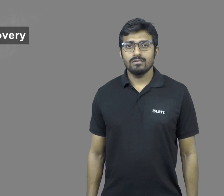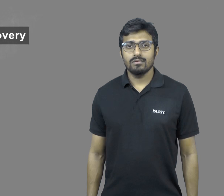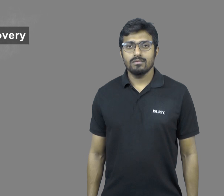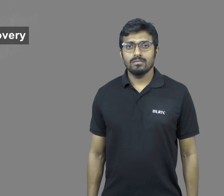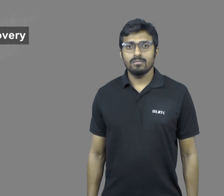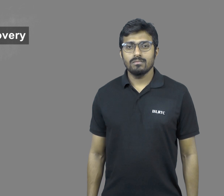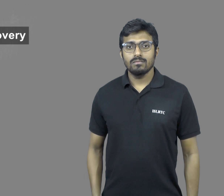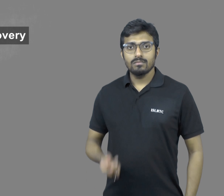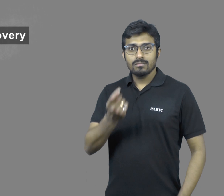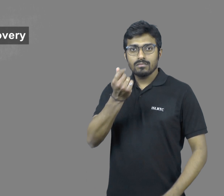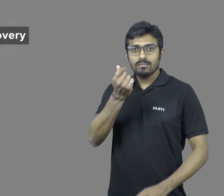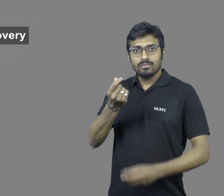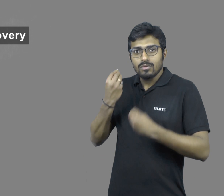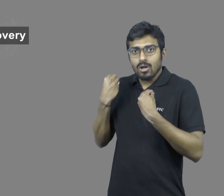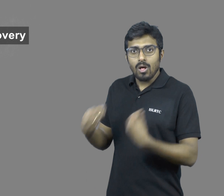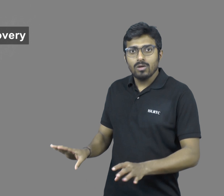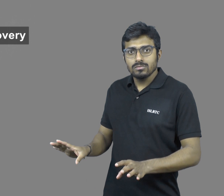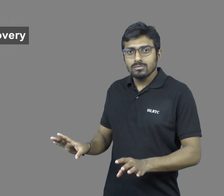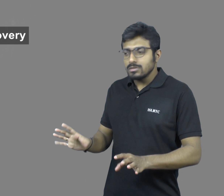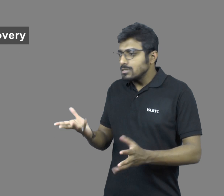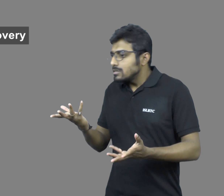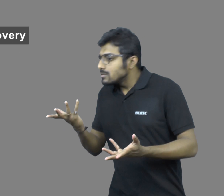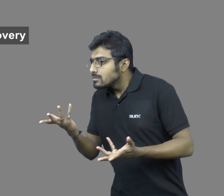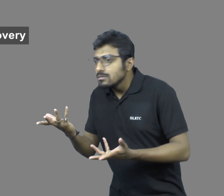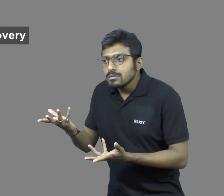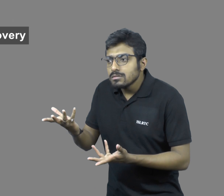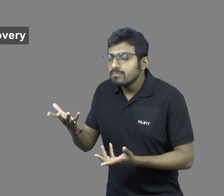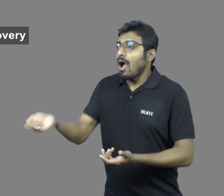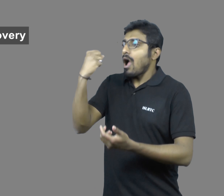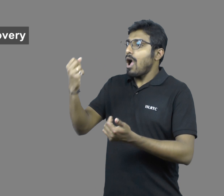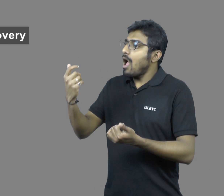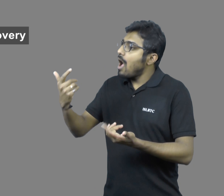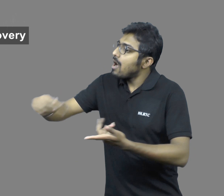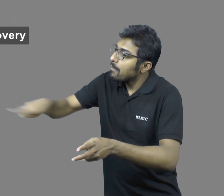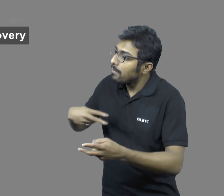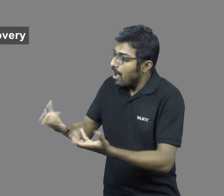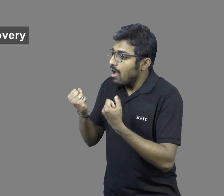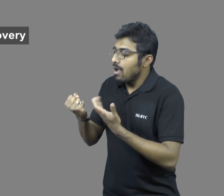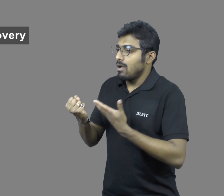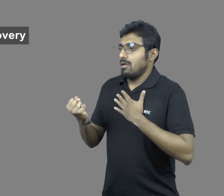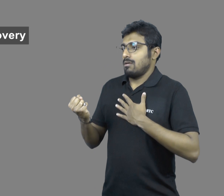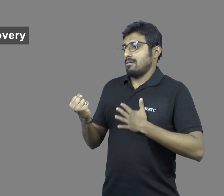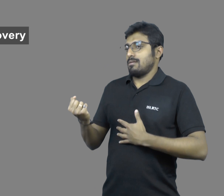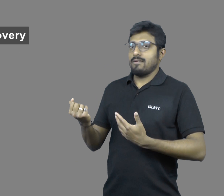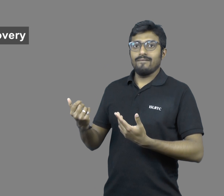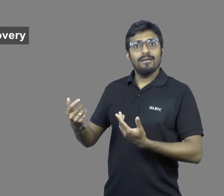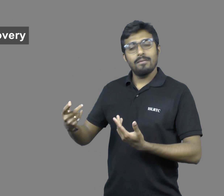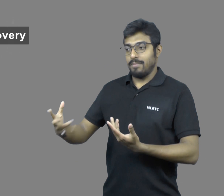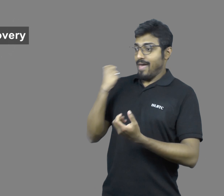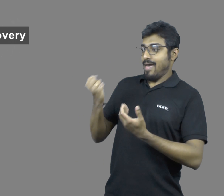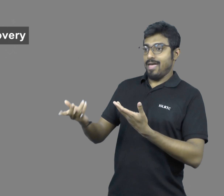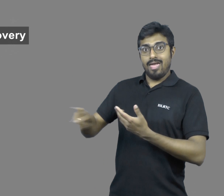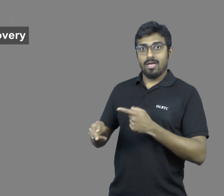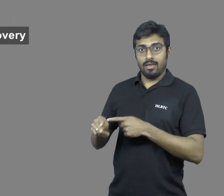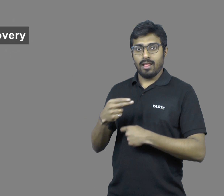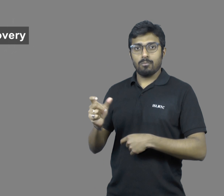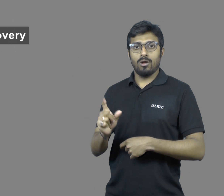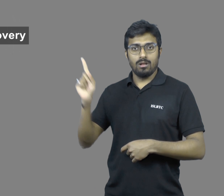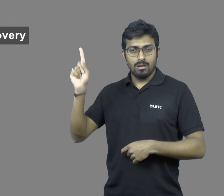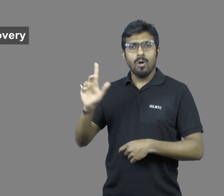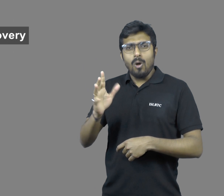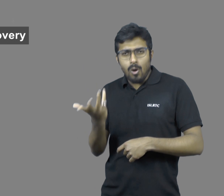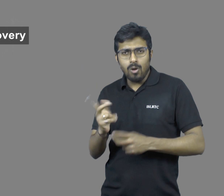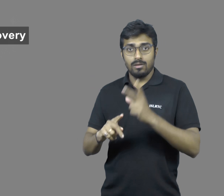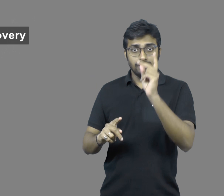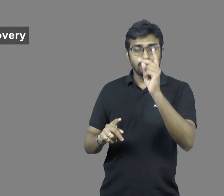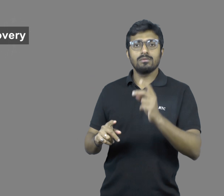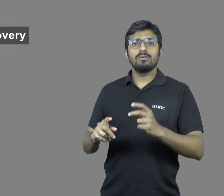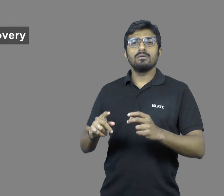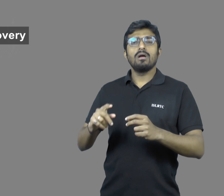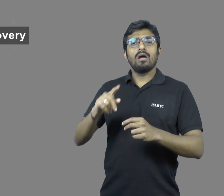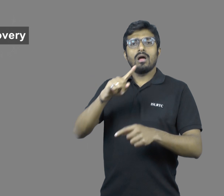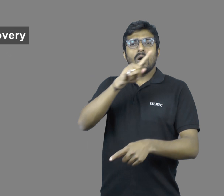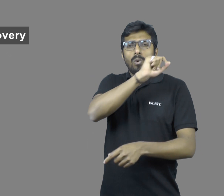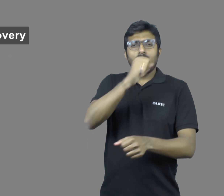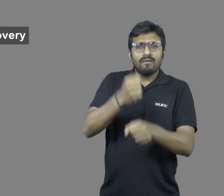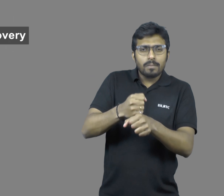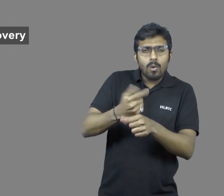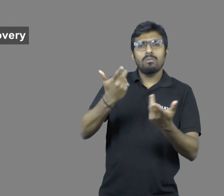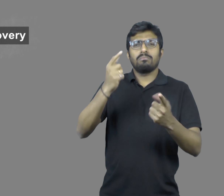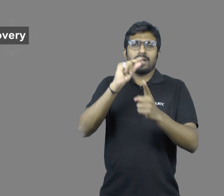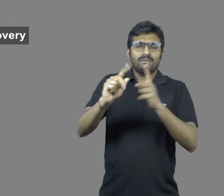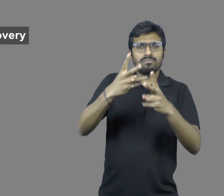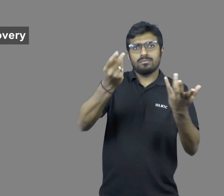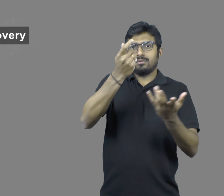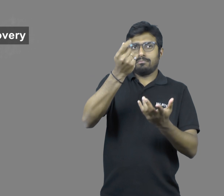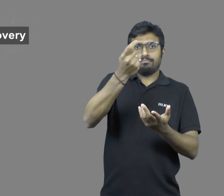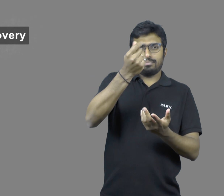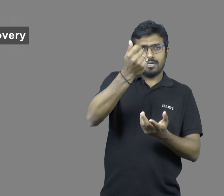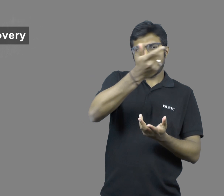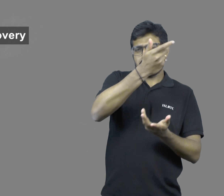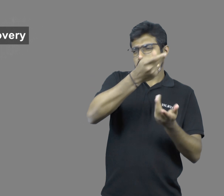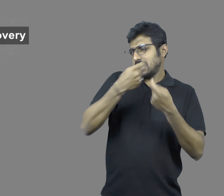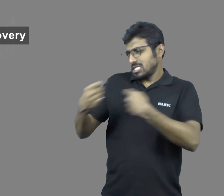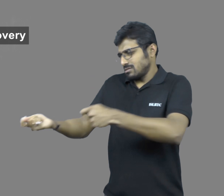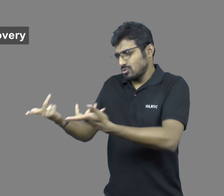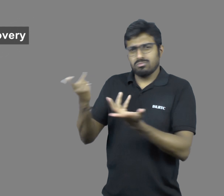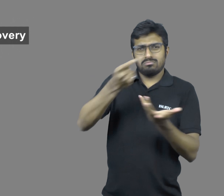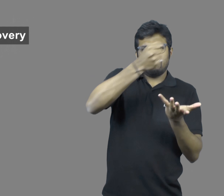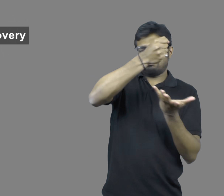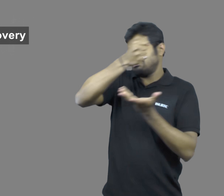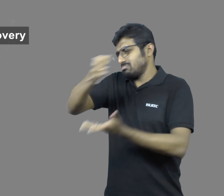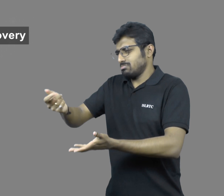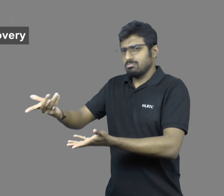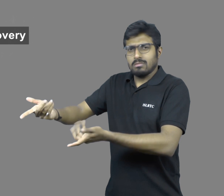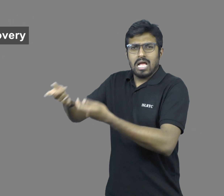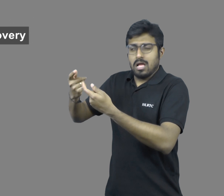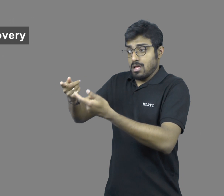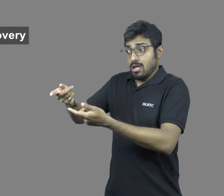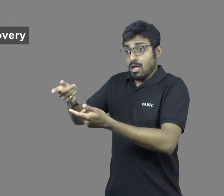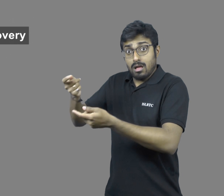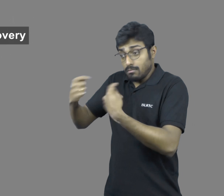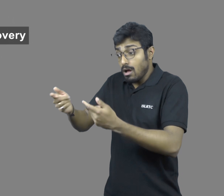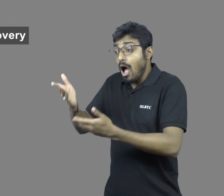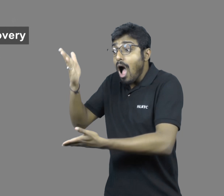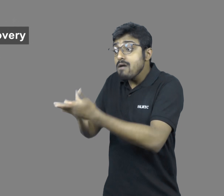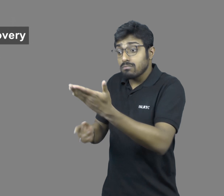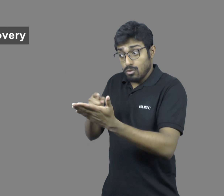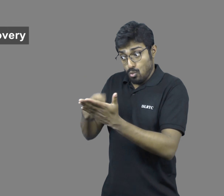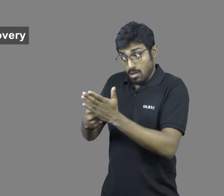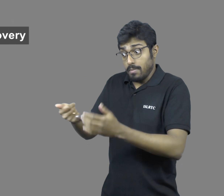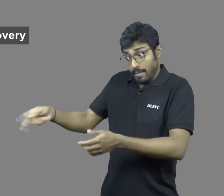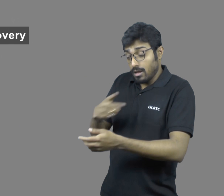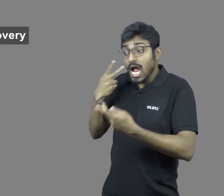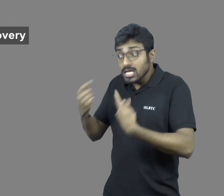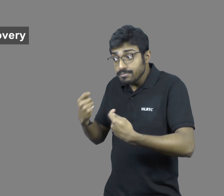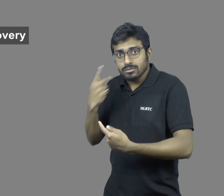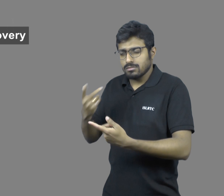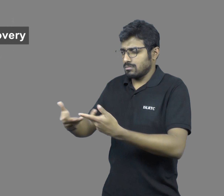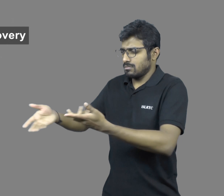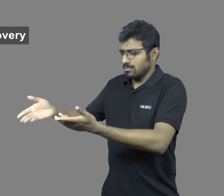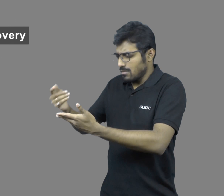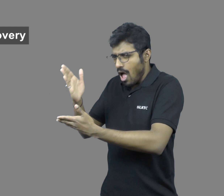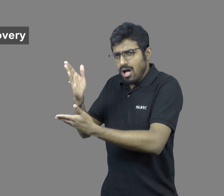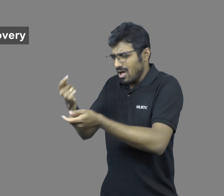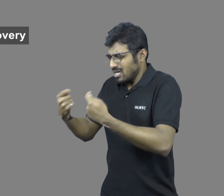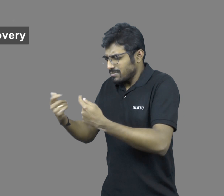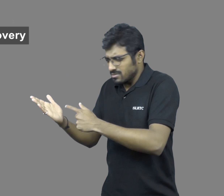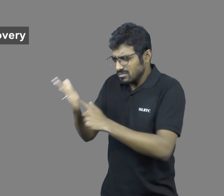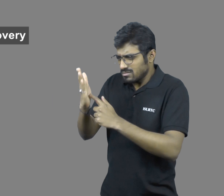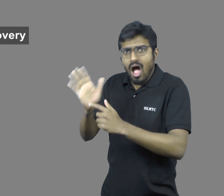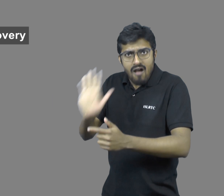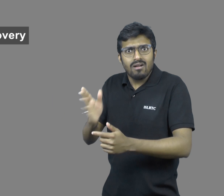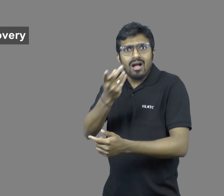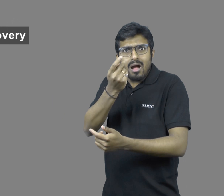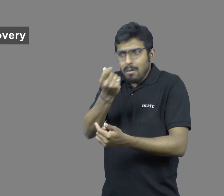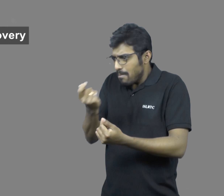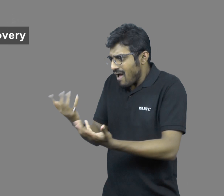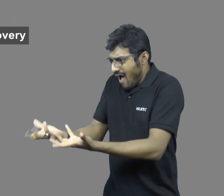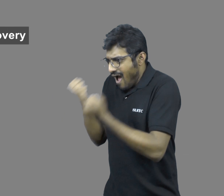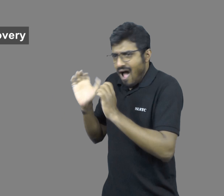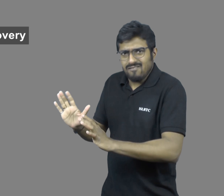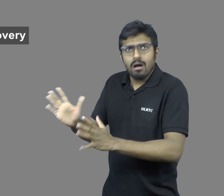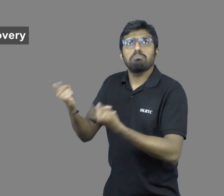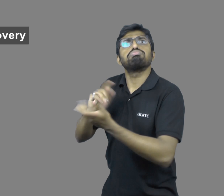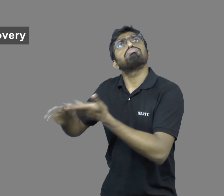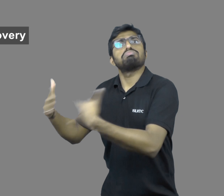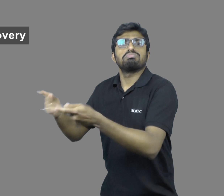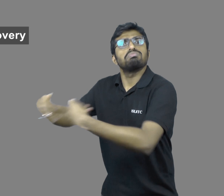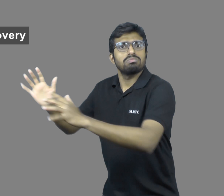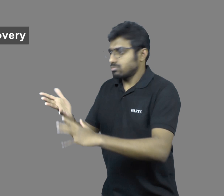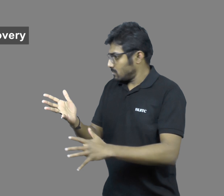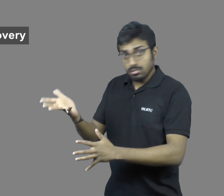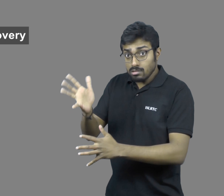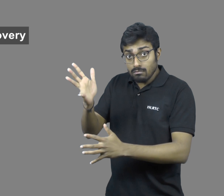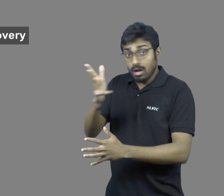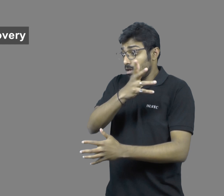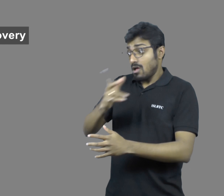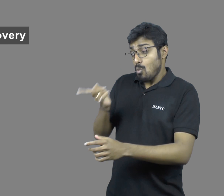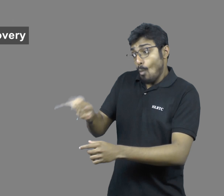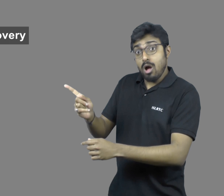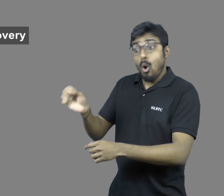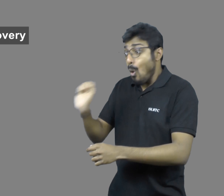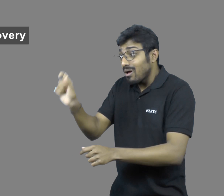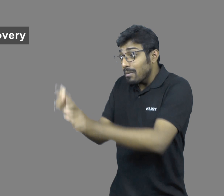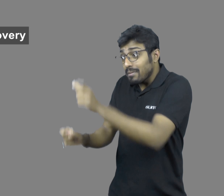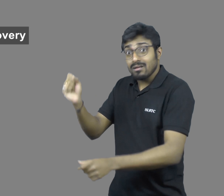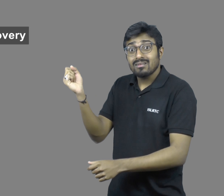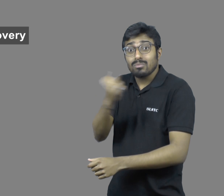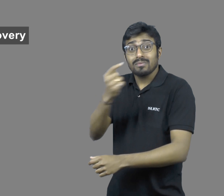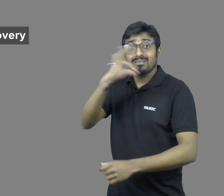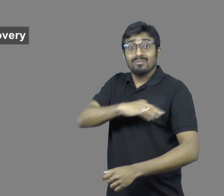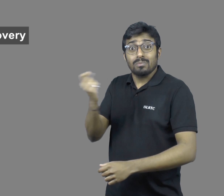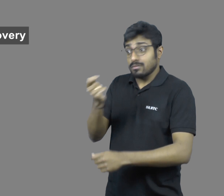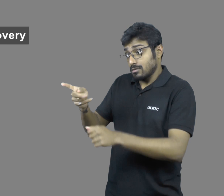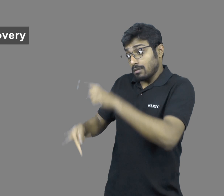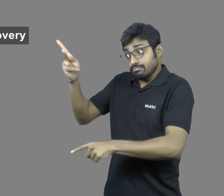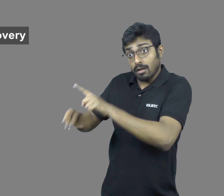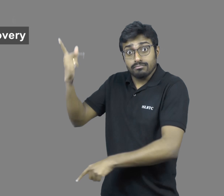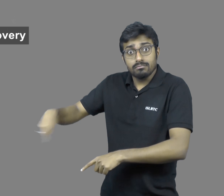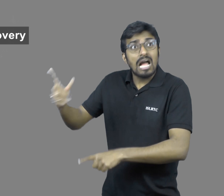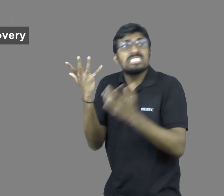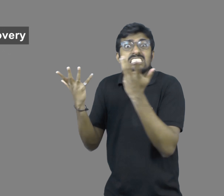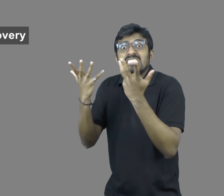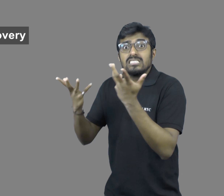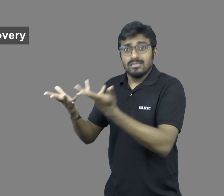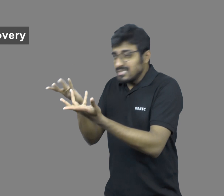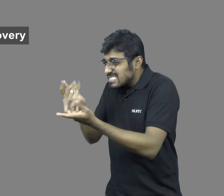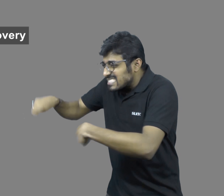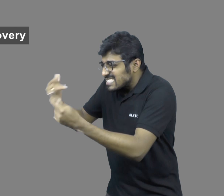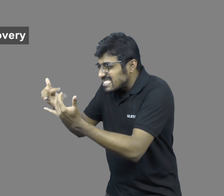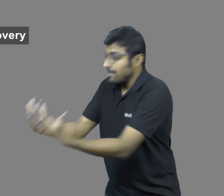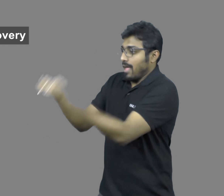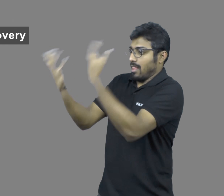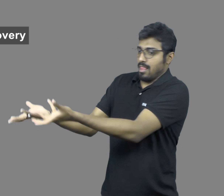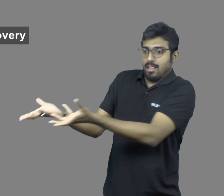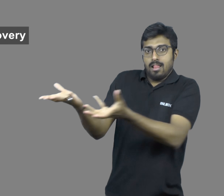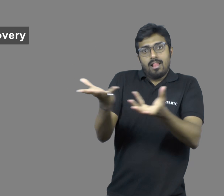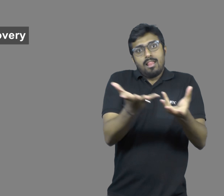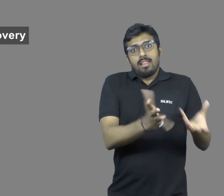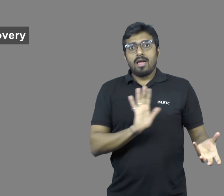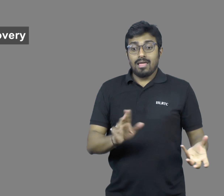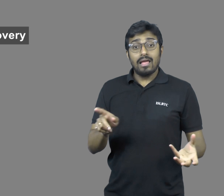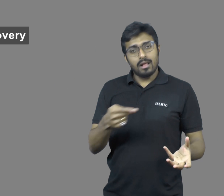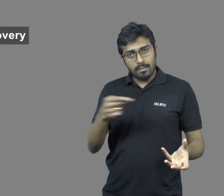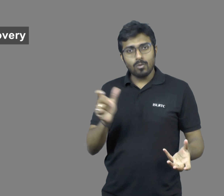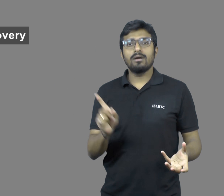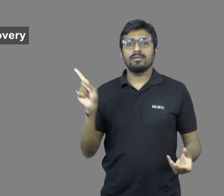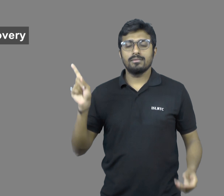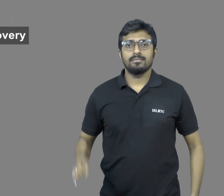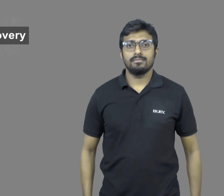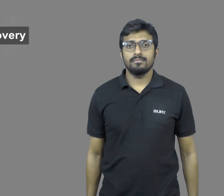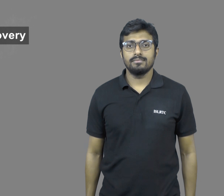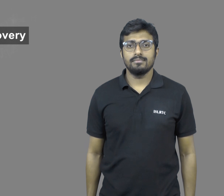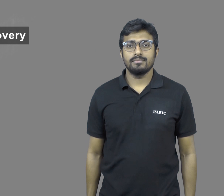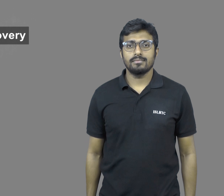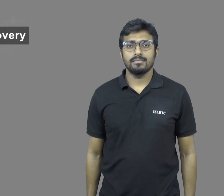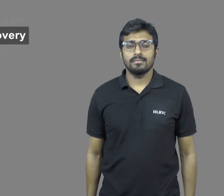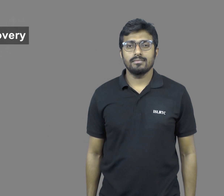Money Recovery